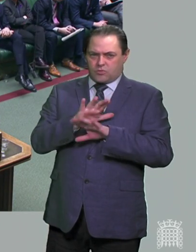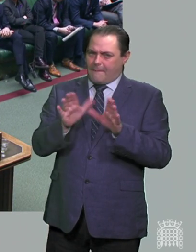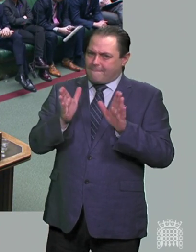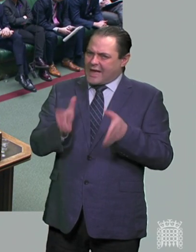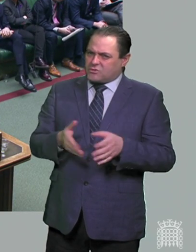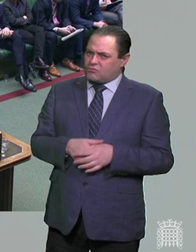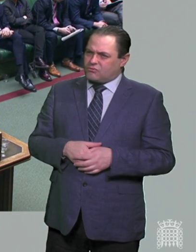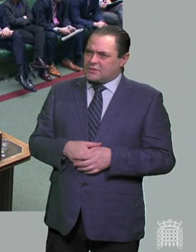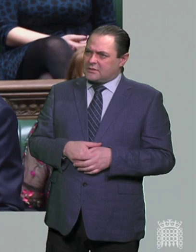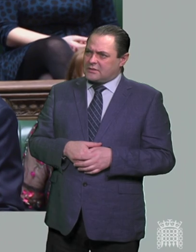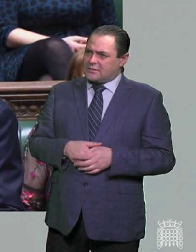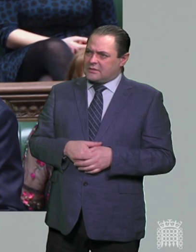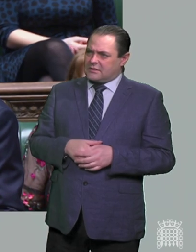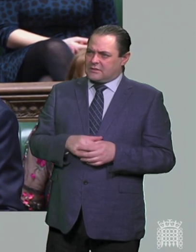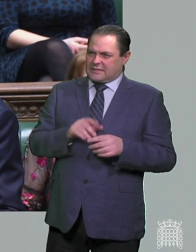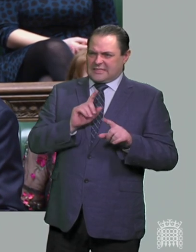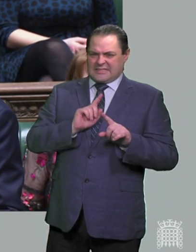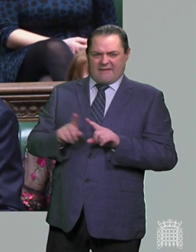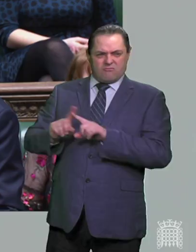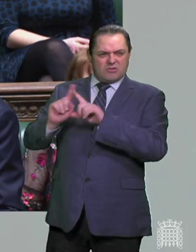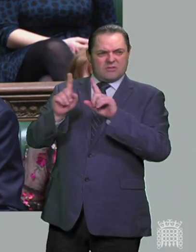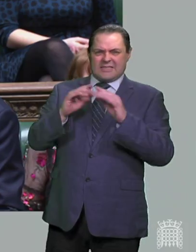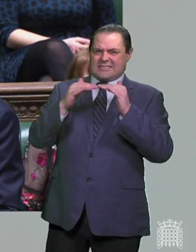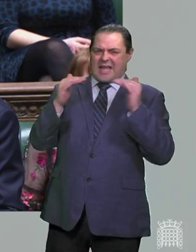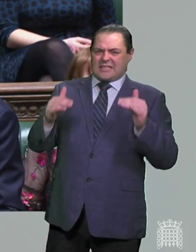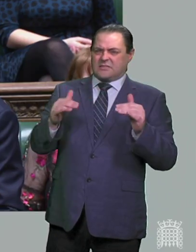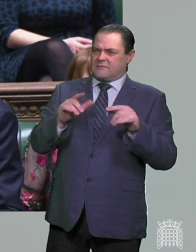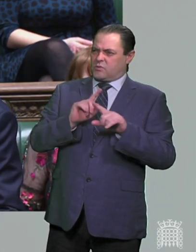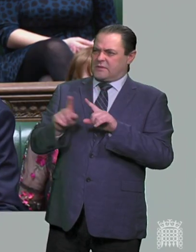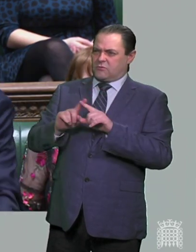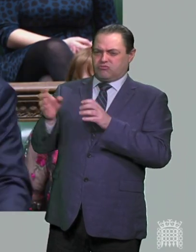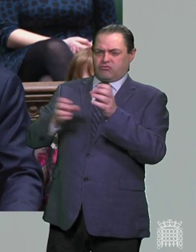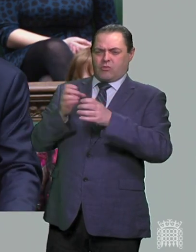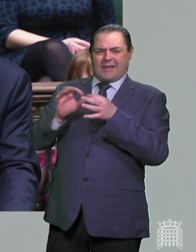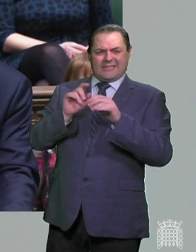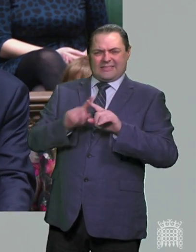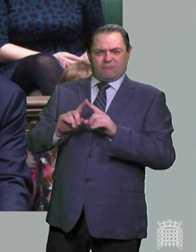How can it possibly be right to have different standards for recruitment in different police forces?